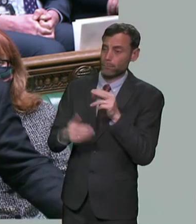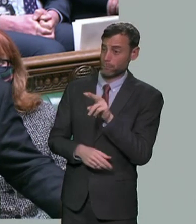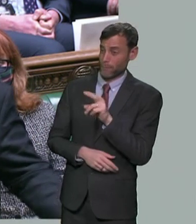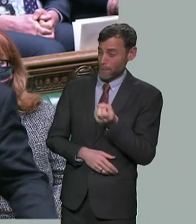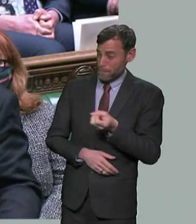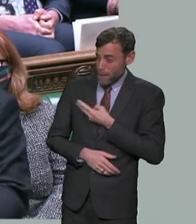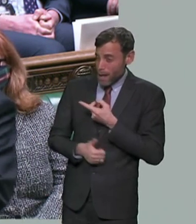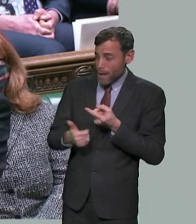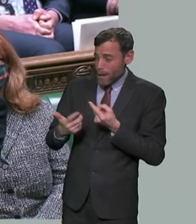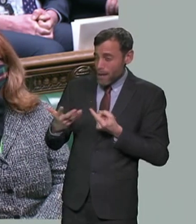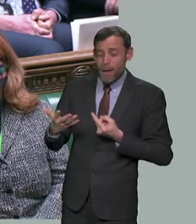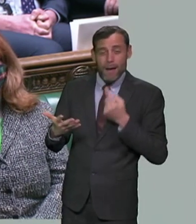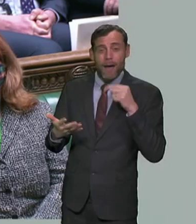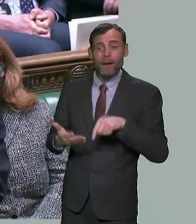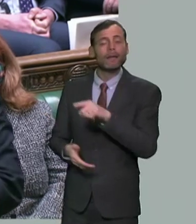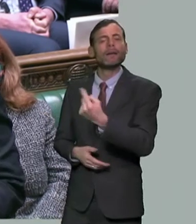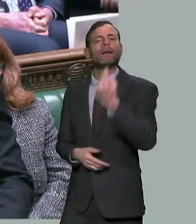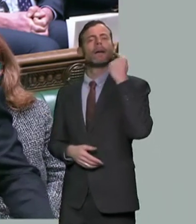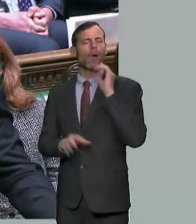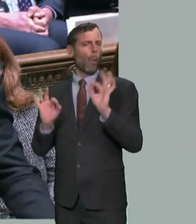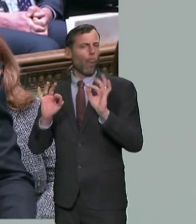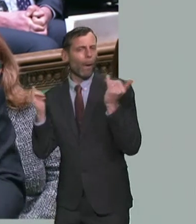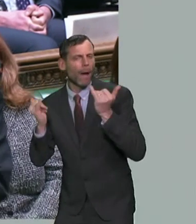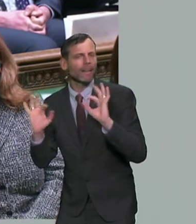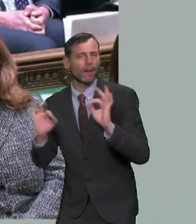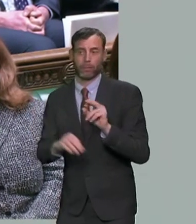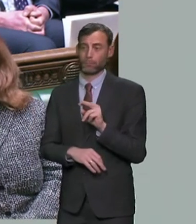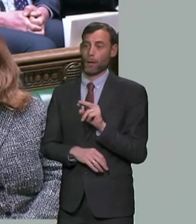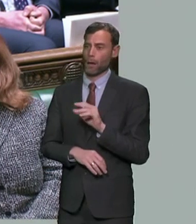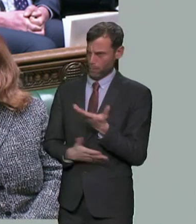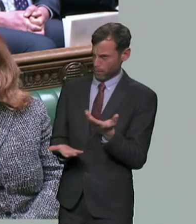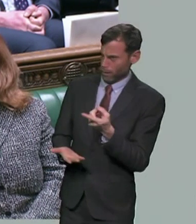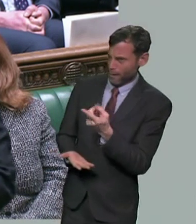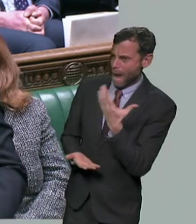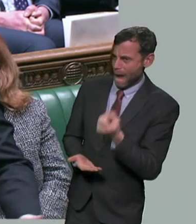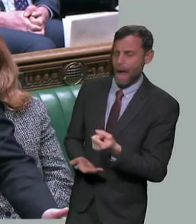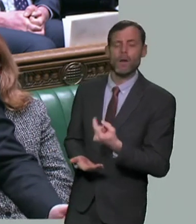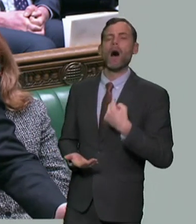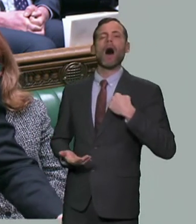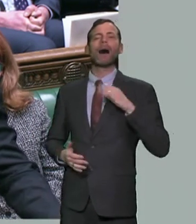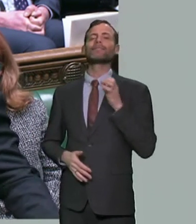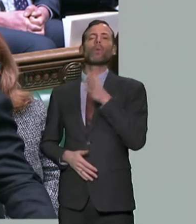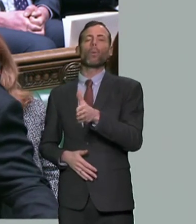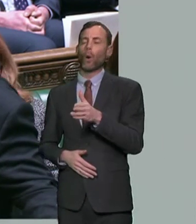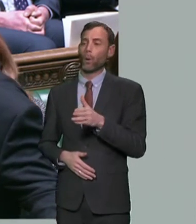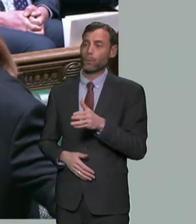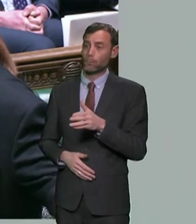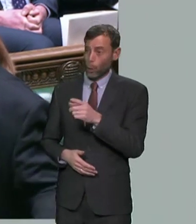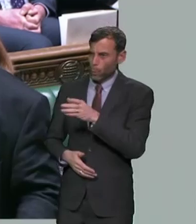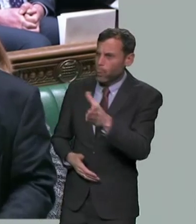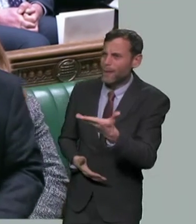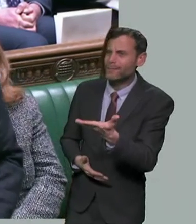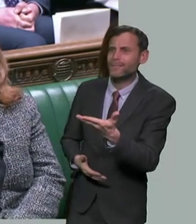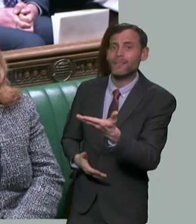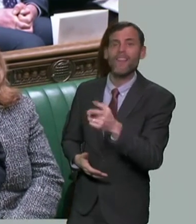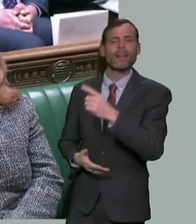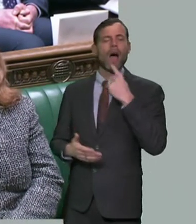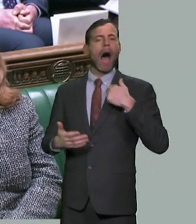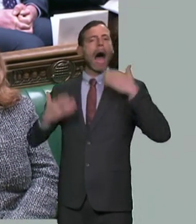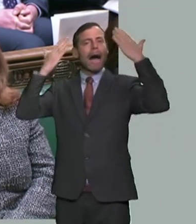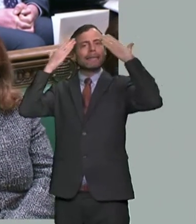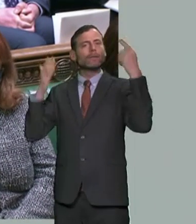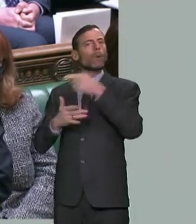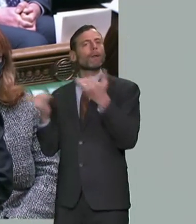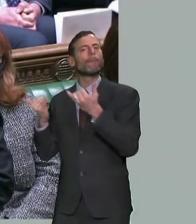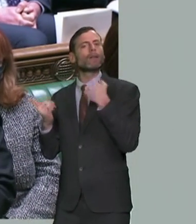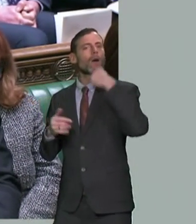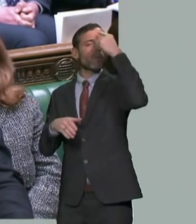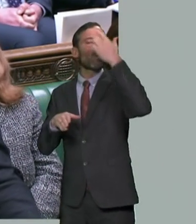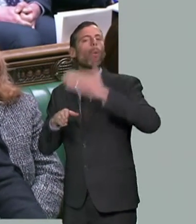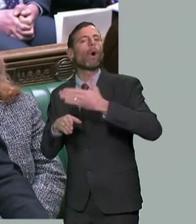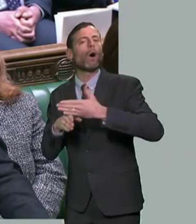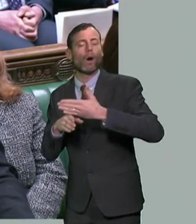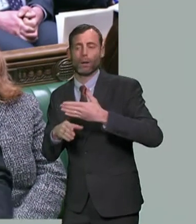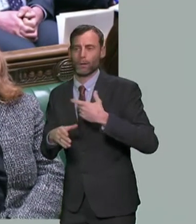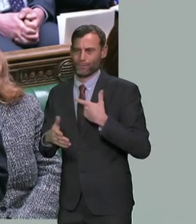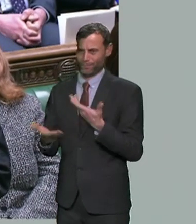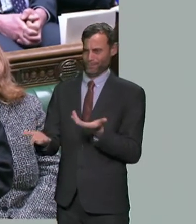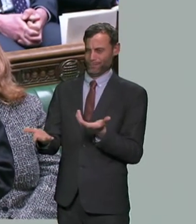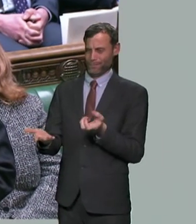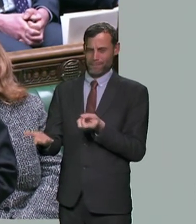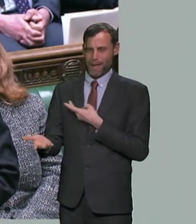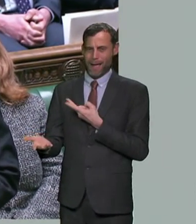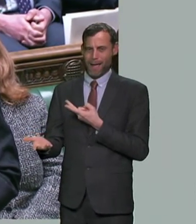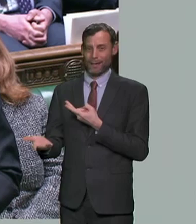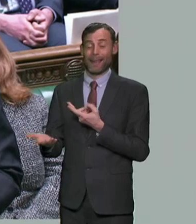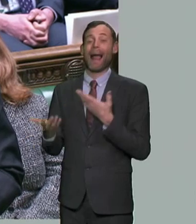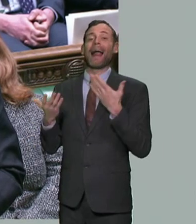First he claimed there were no parties, then that he was not present; then he admitted he was at them but he did not know it was a party, and